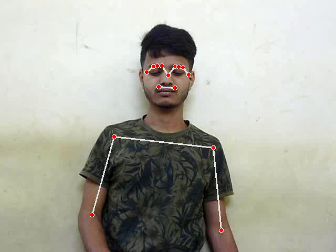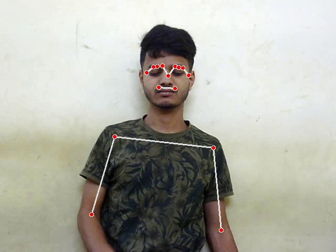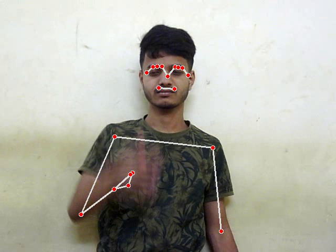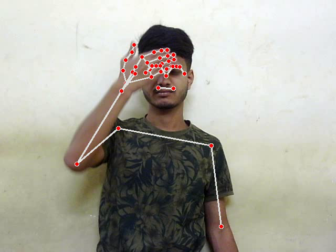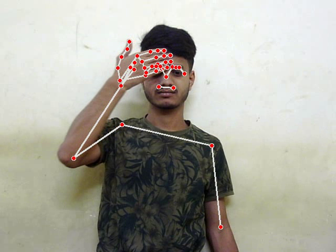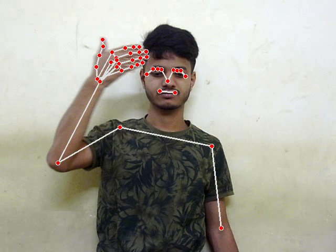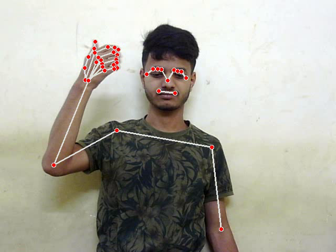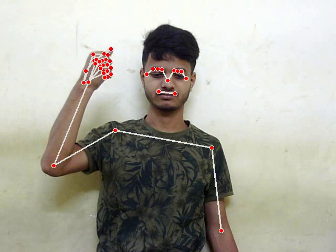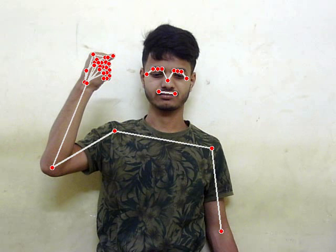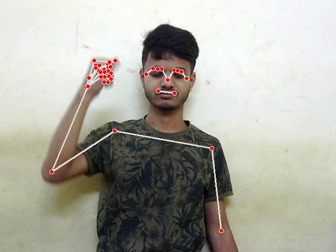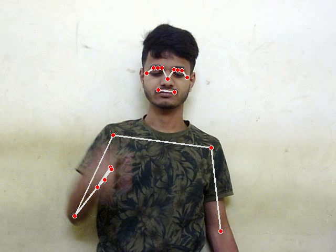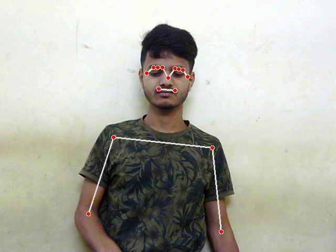forget